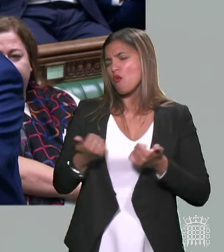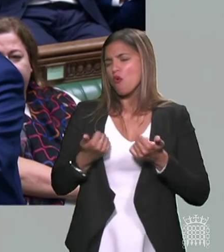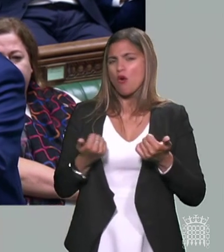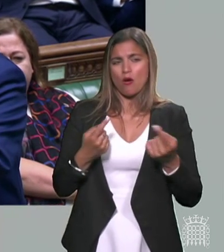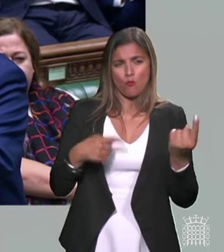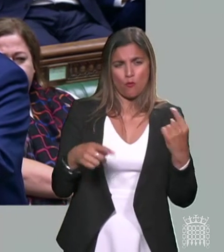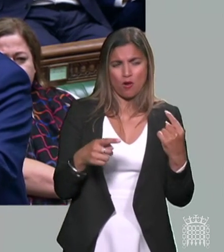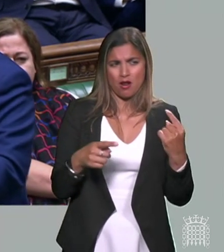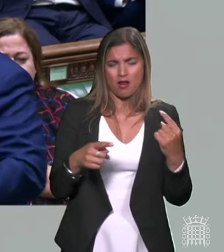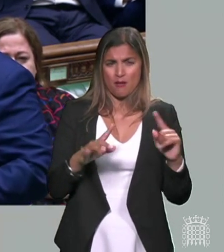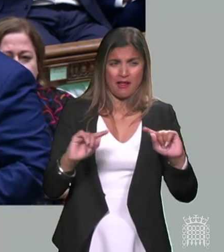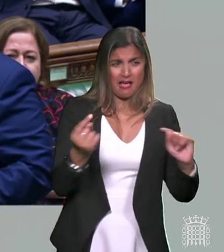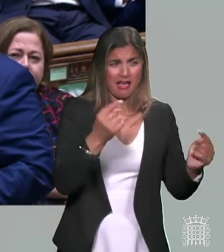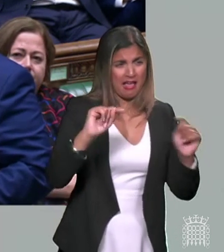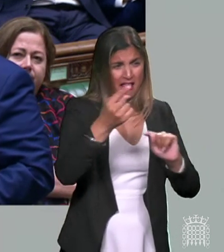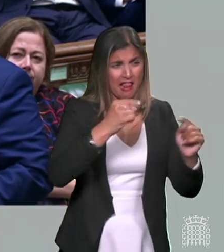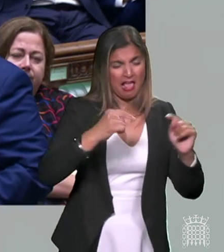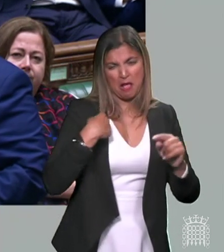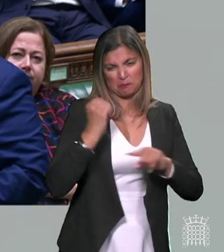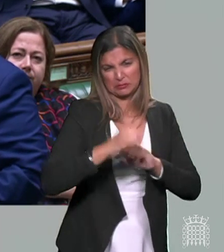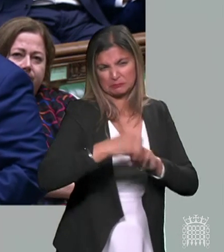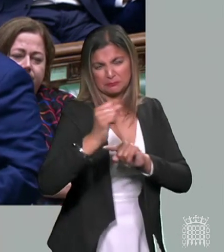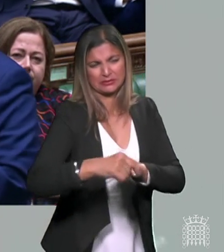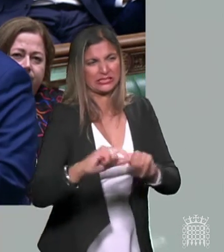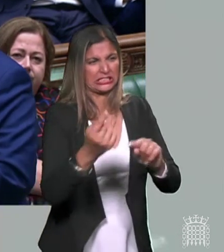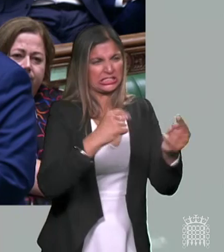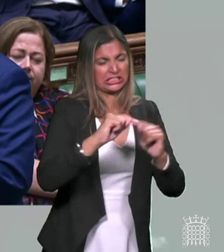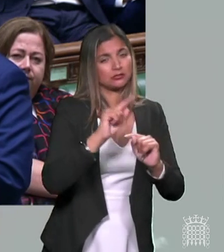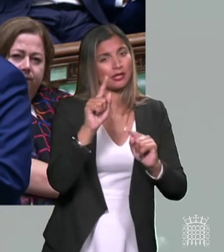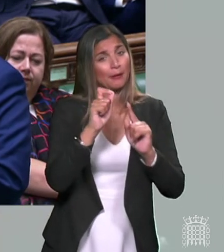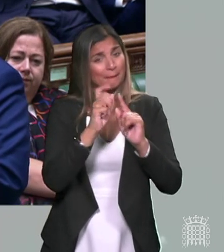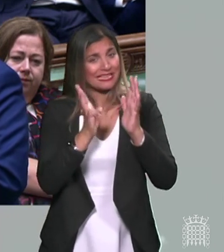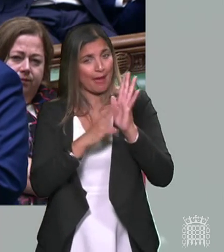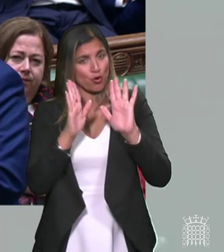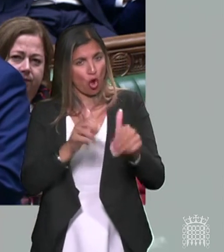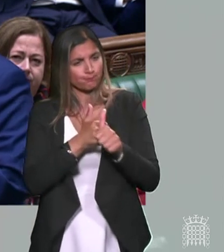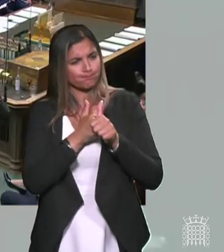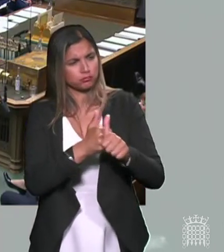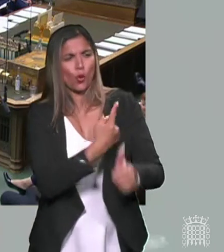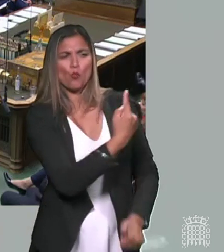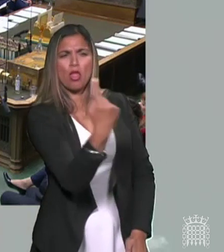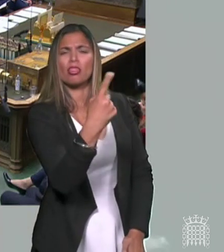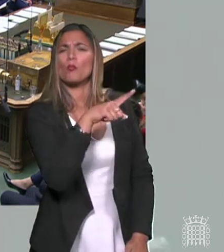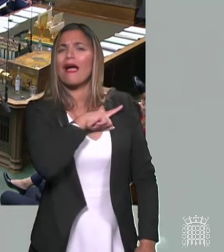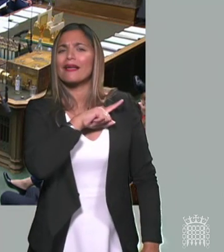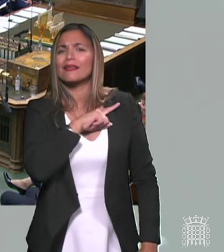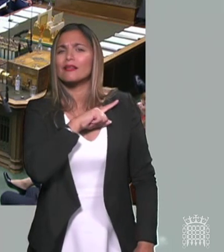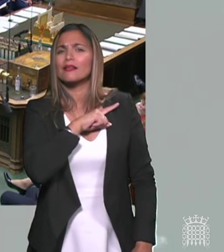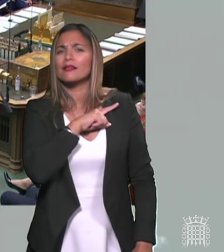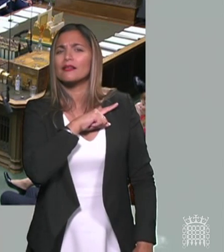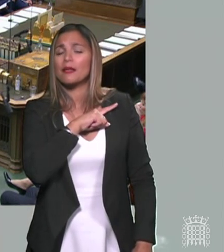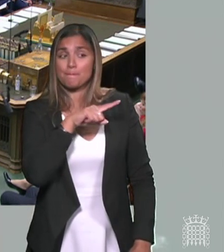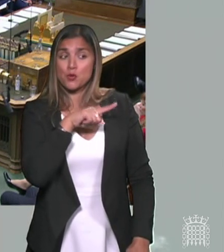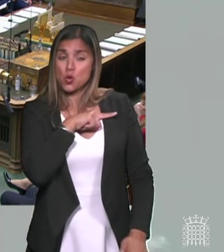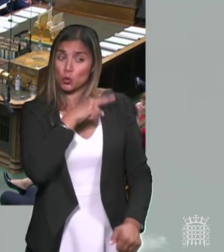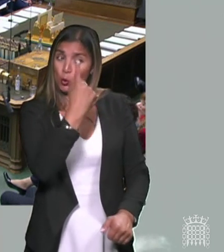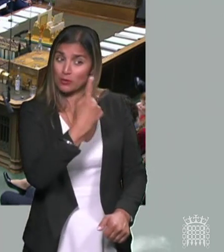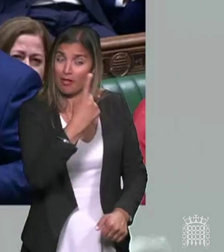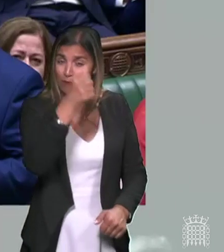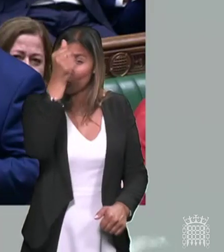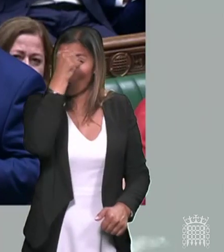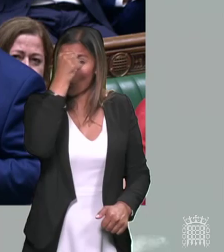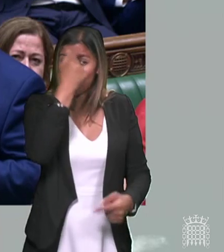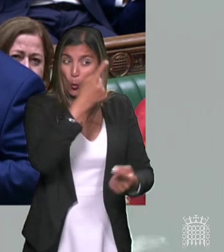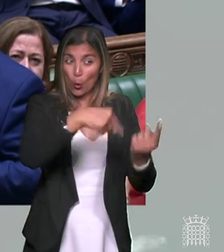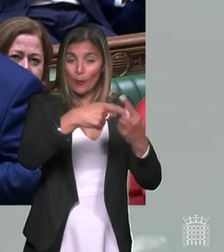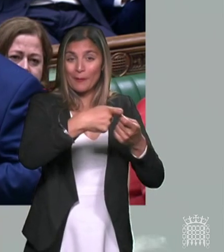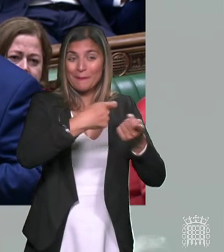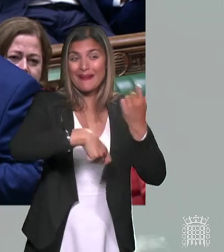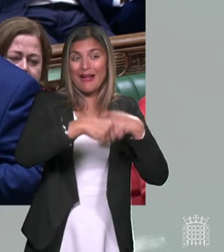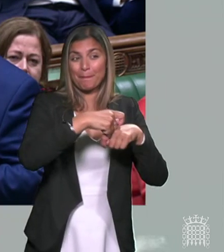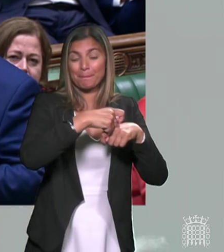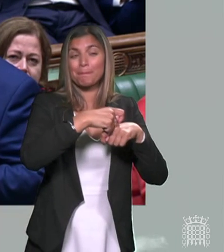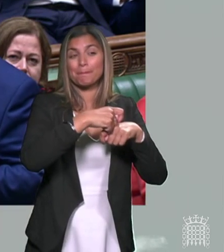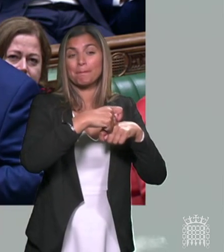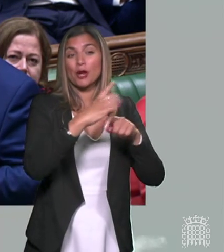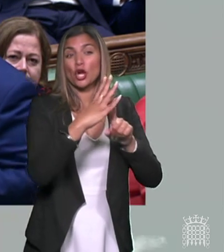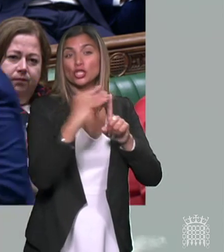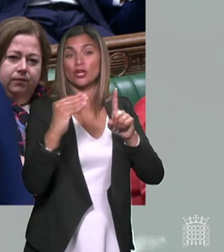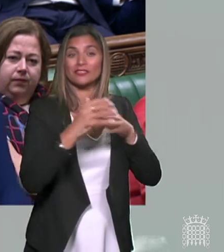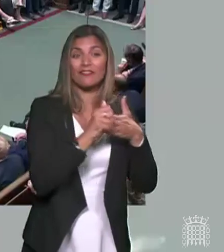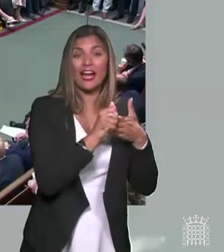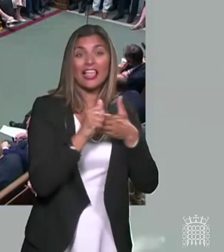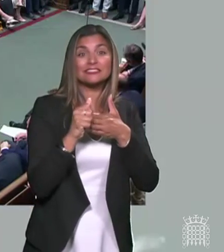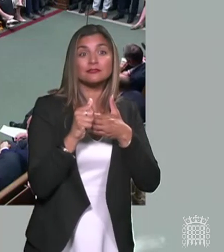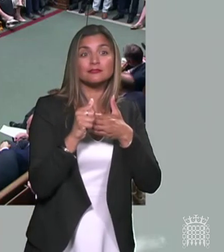Is the real reason the Prime Minister will not endorse any of these awful candidates that whoever becomes the next Tory leader will make Genghis Khan look like a moderate?